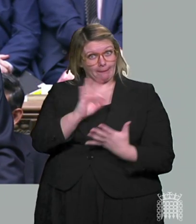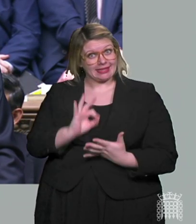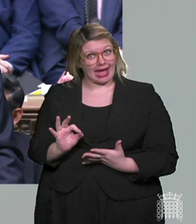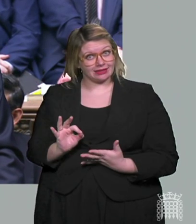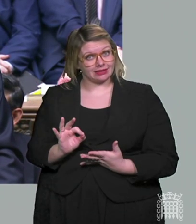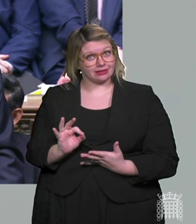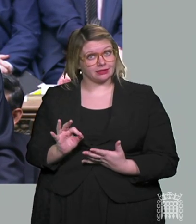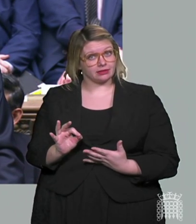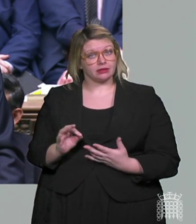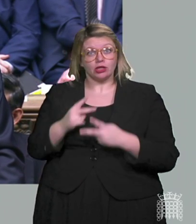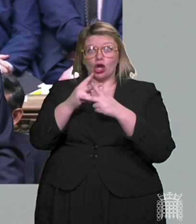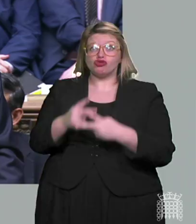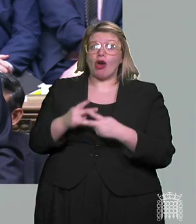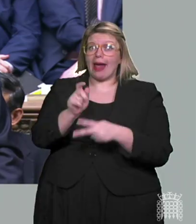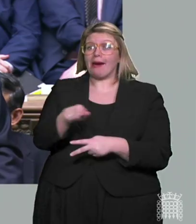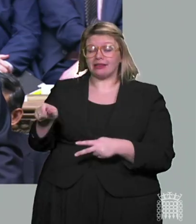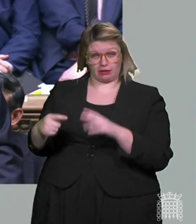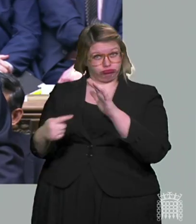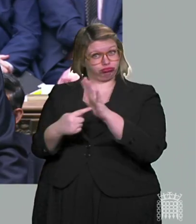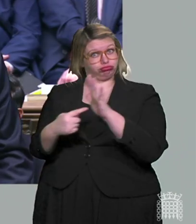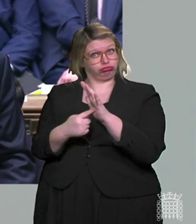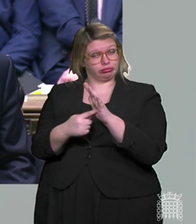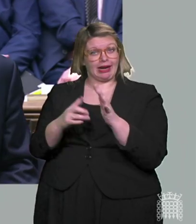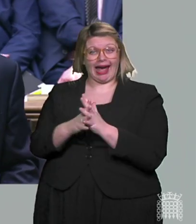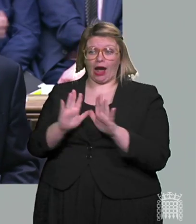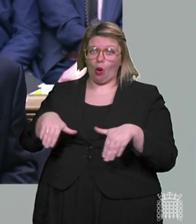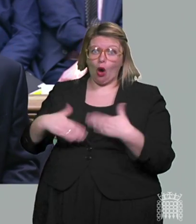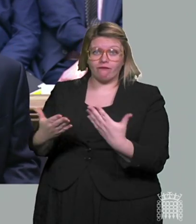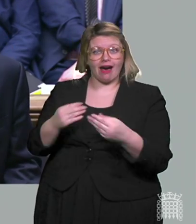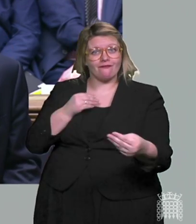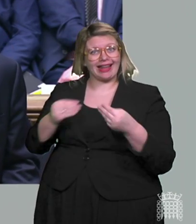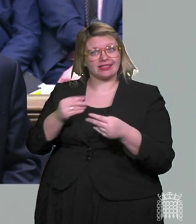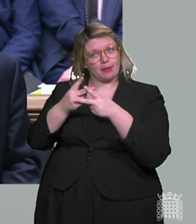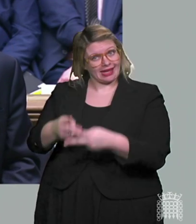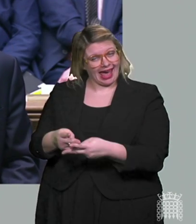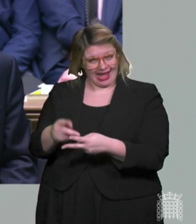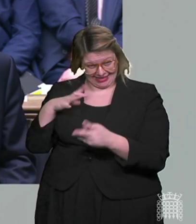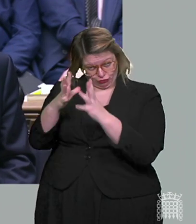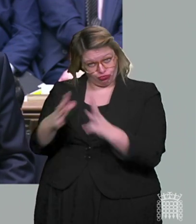But childminders are a vital way to deliver affordable and flexible care, and we need more of them.